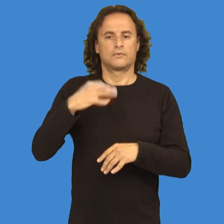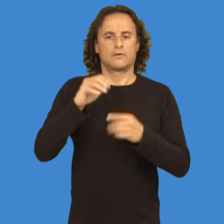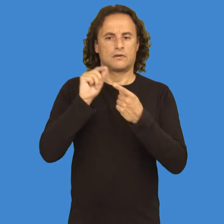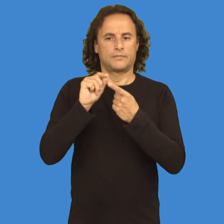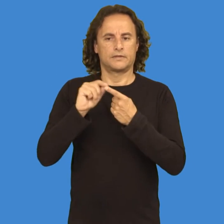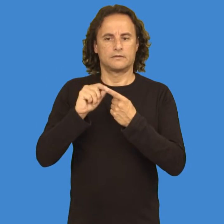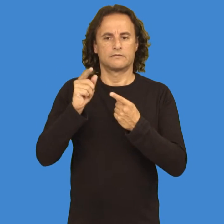diabetes